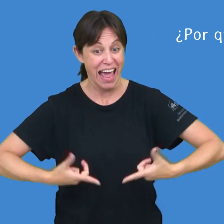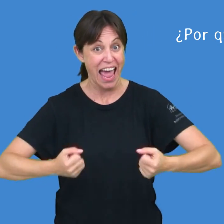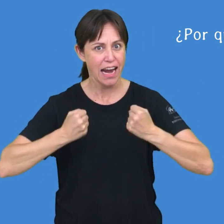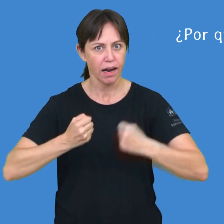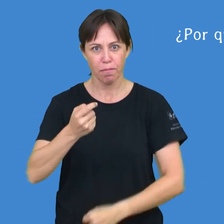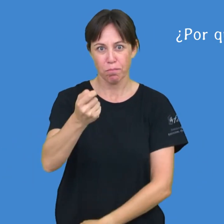fuerte